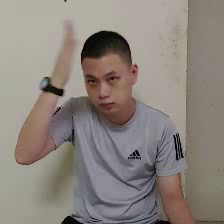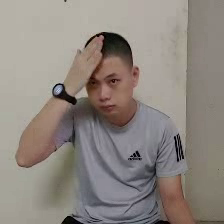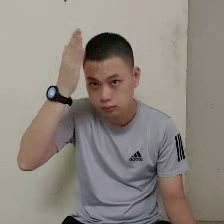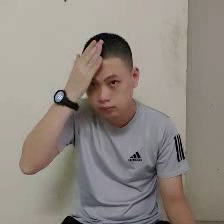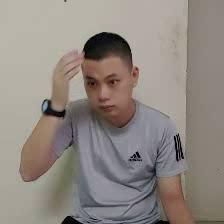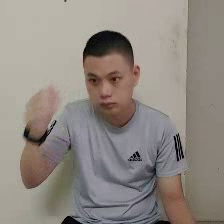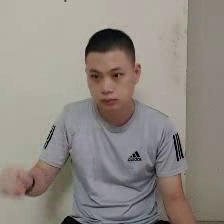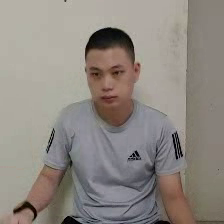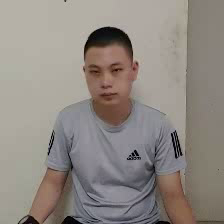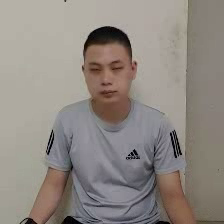Biết